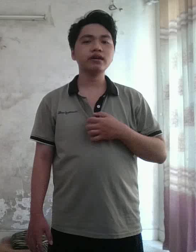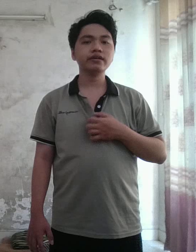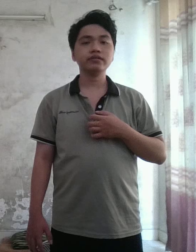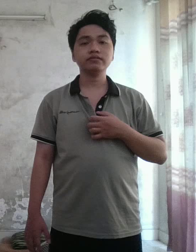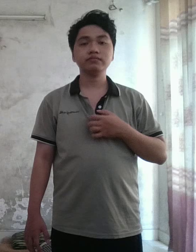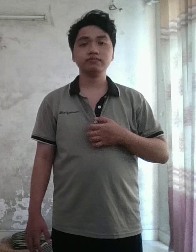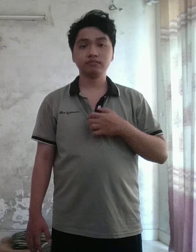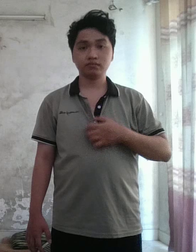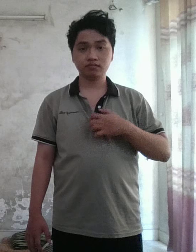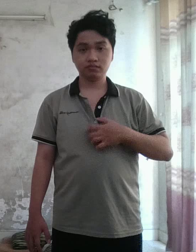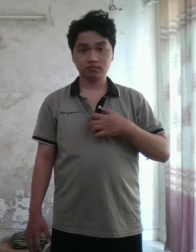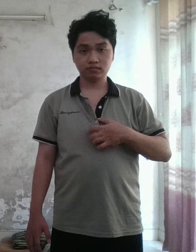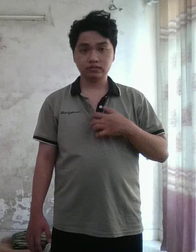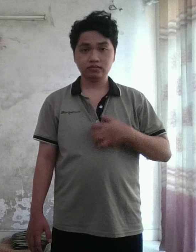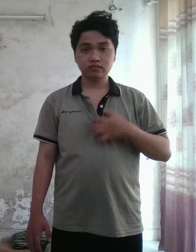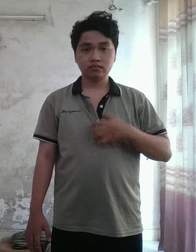ghen